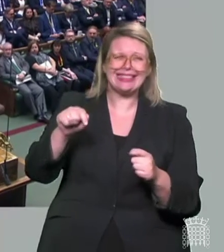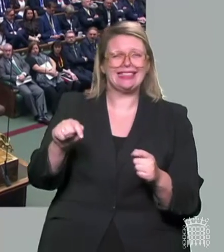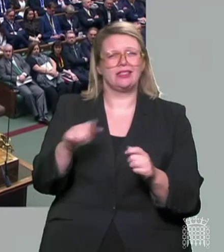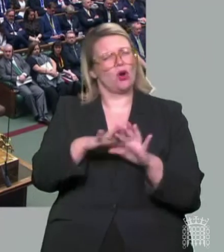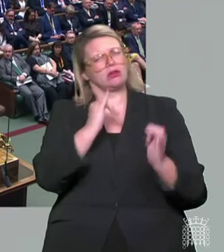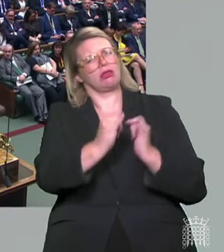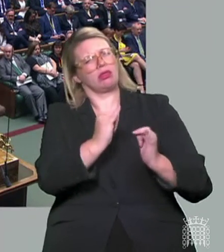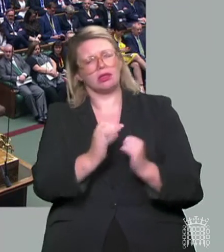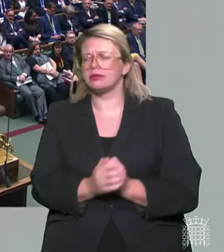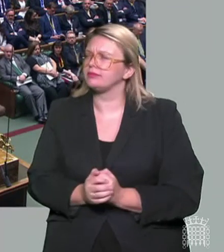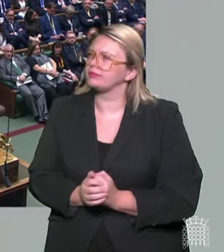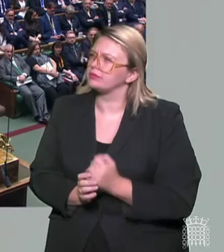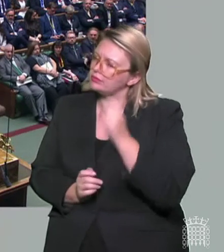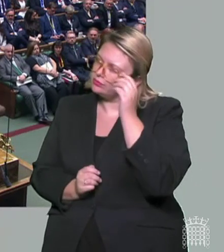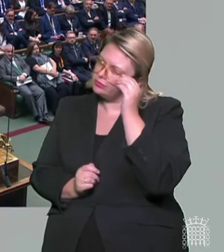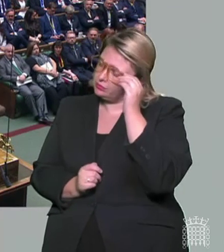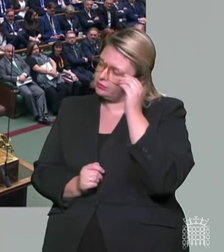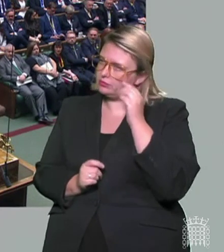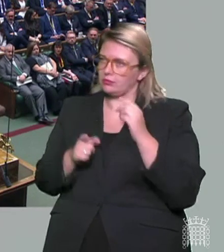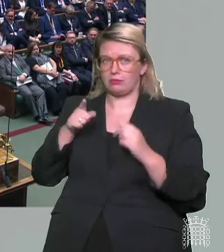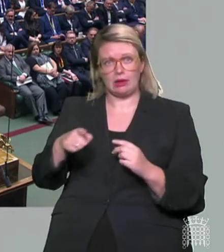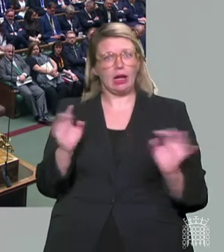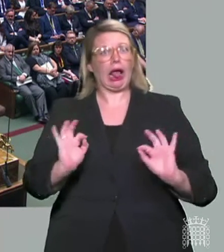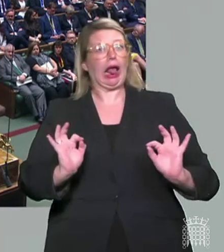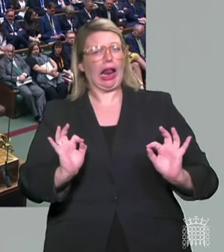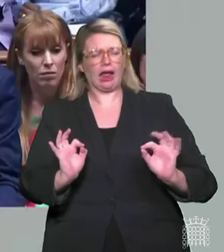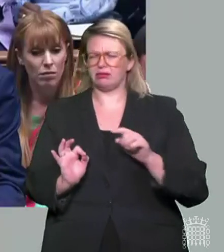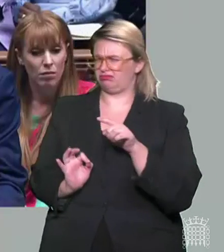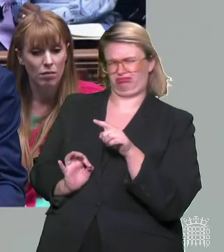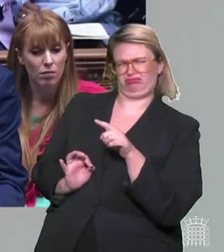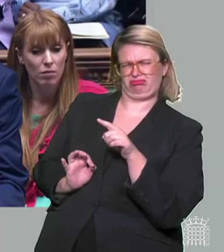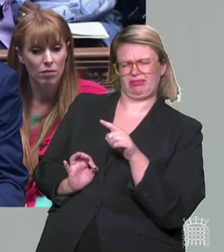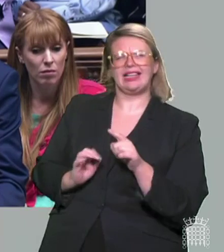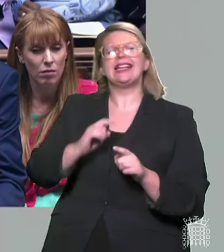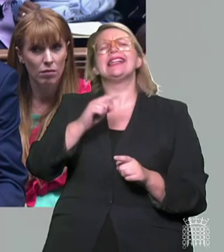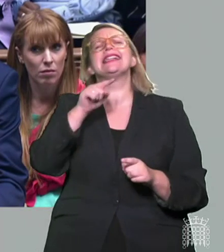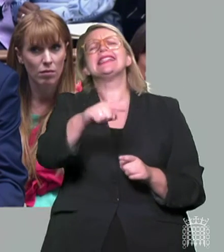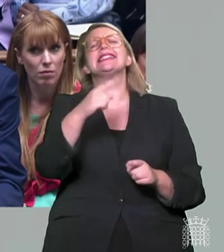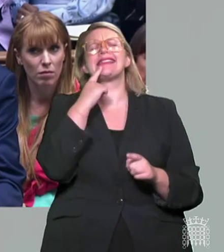No denial. He says the matter was resolved when he means it was upheld.